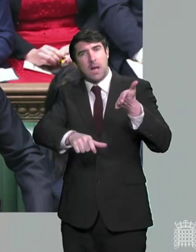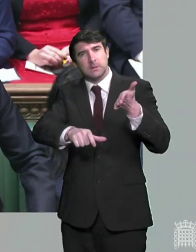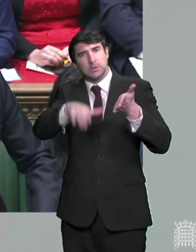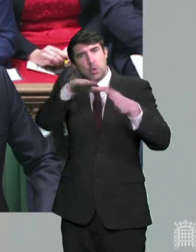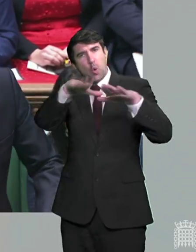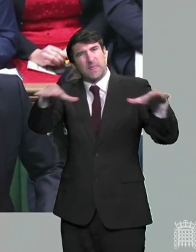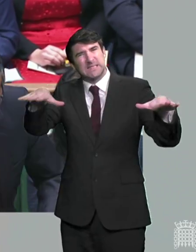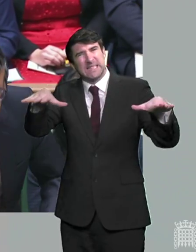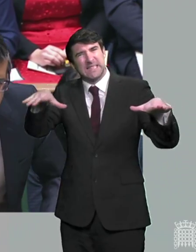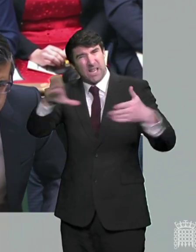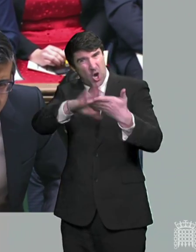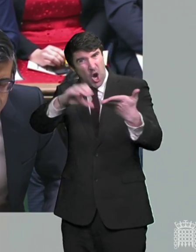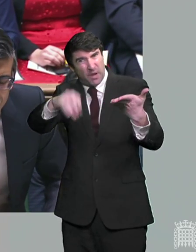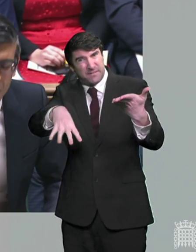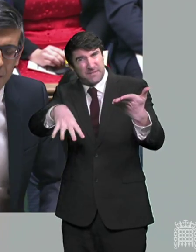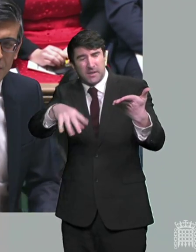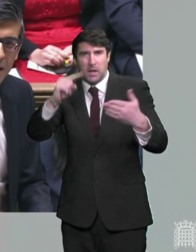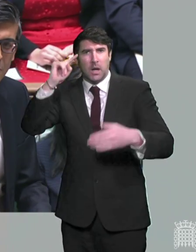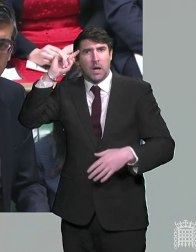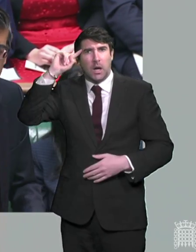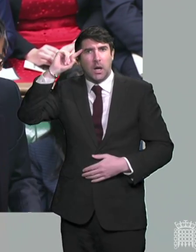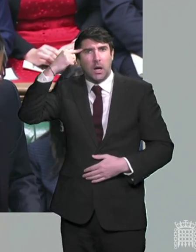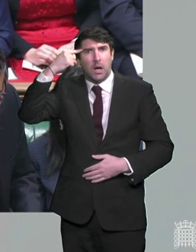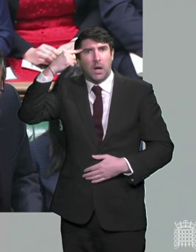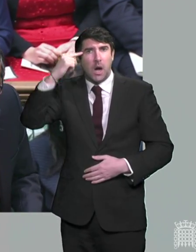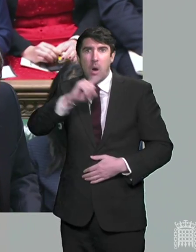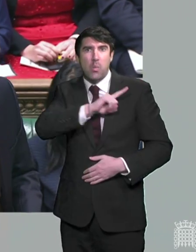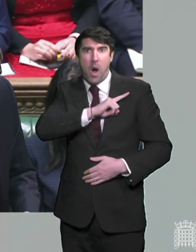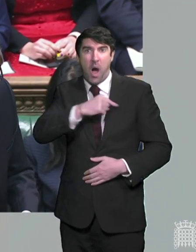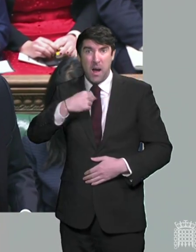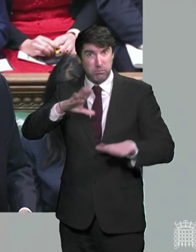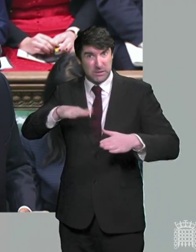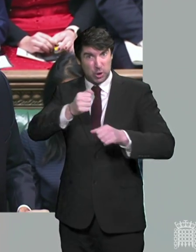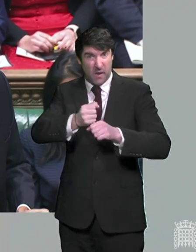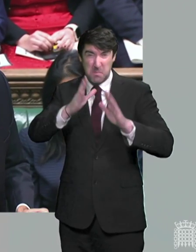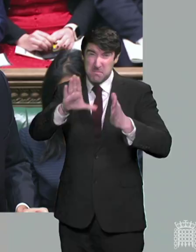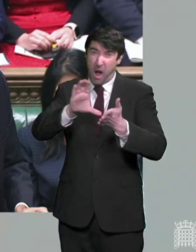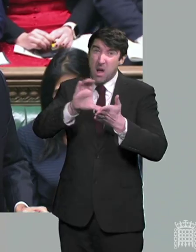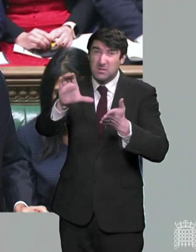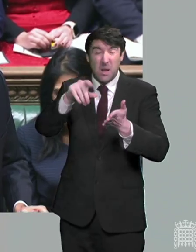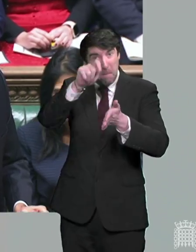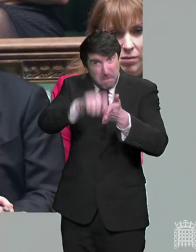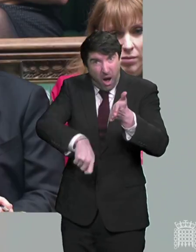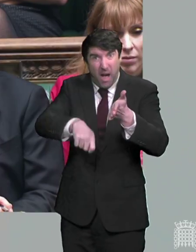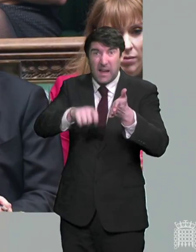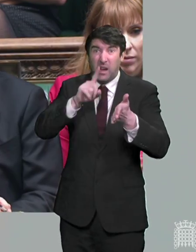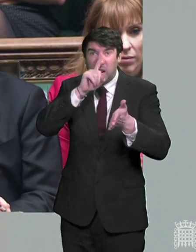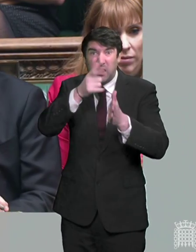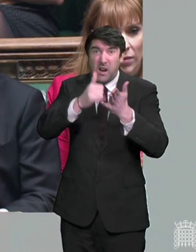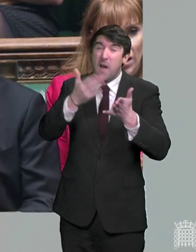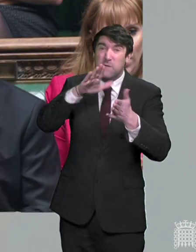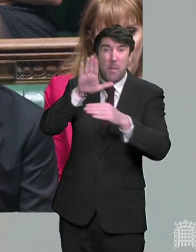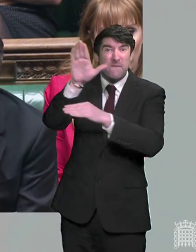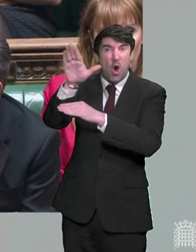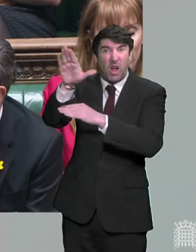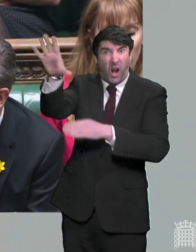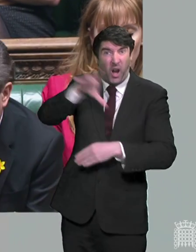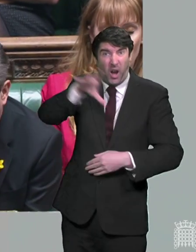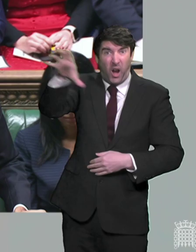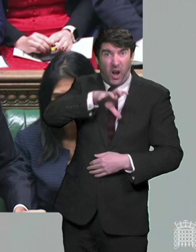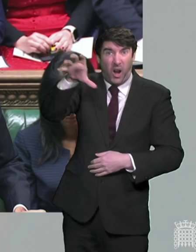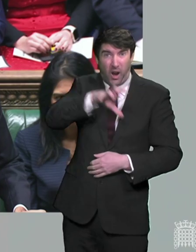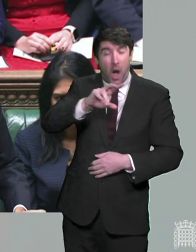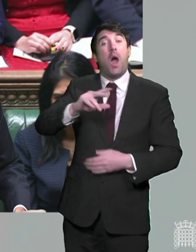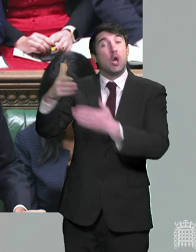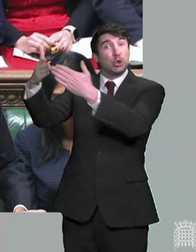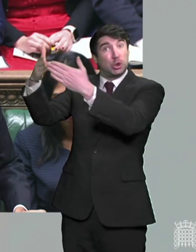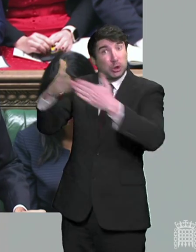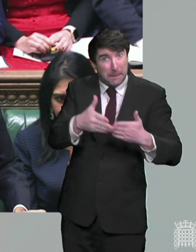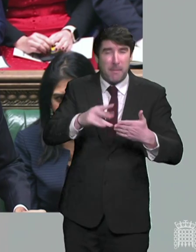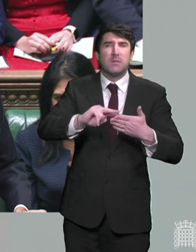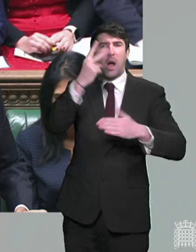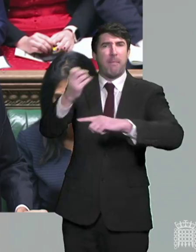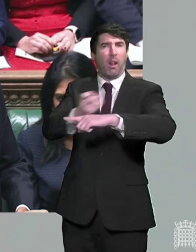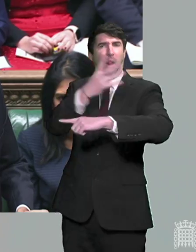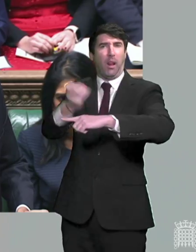It is an absurd policy that would see us paying billions to countries abroad for our energy, while shipping it here with twice the carbon emissions.